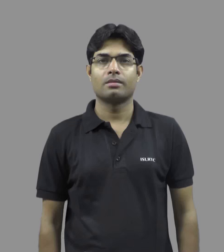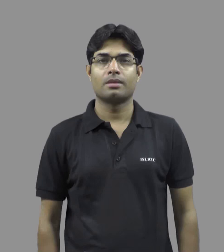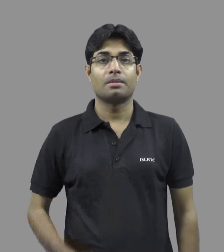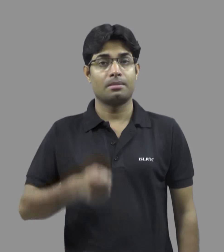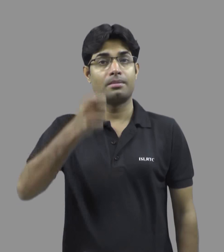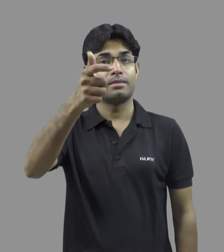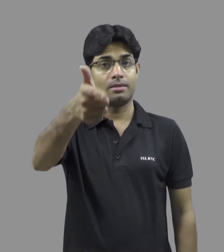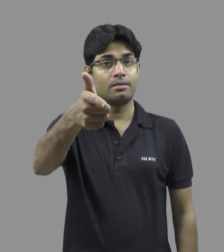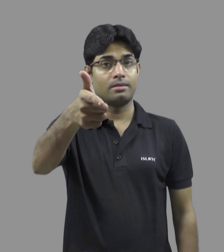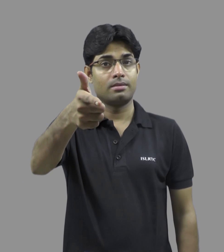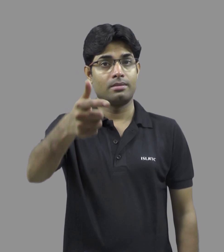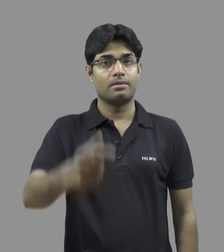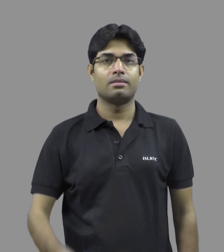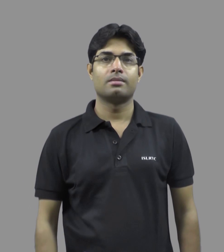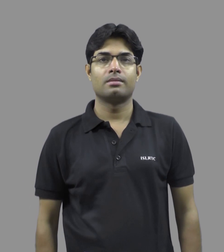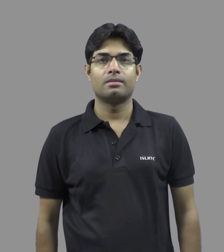Pay